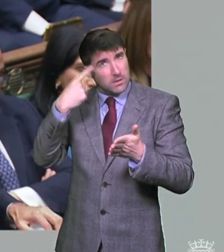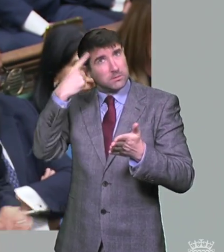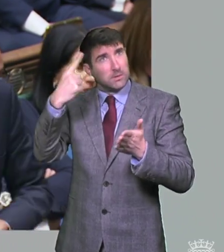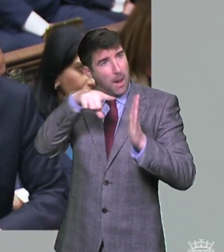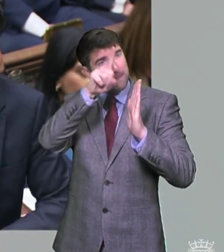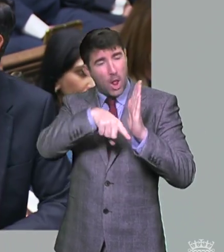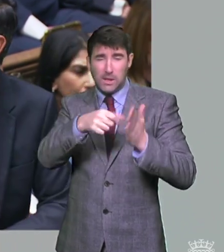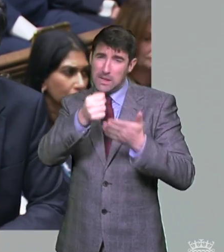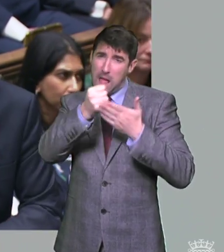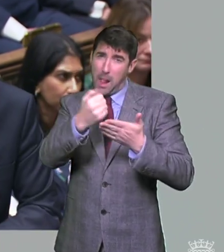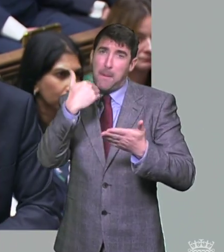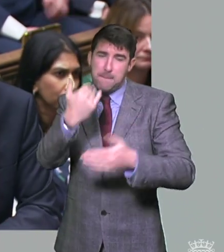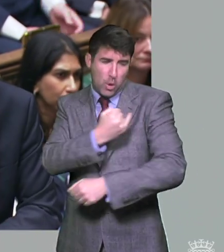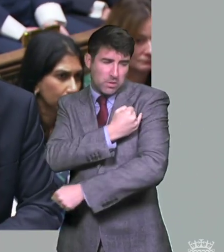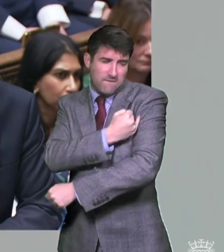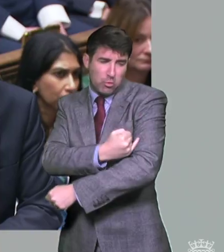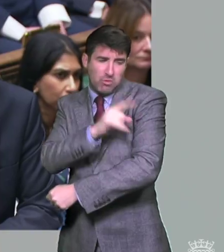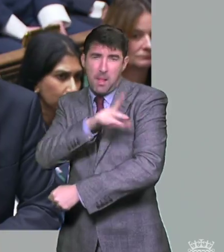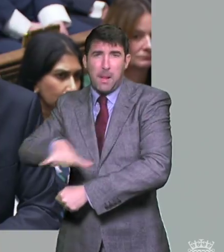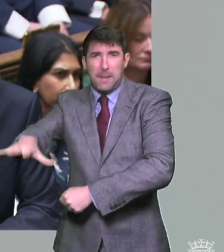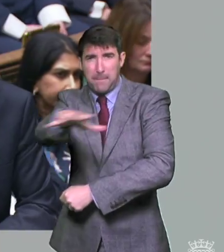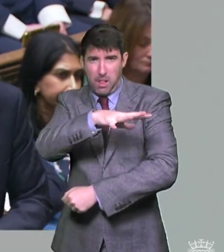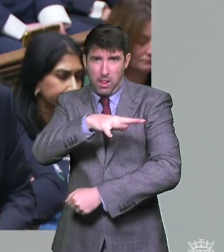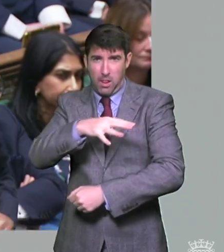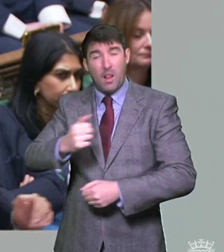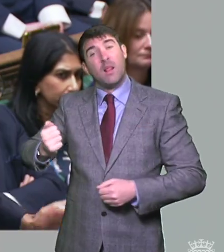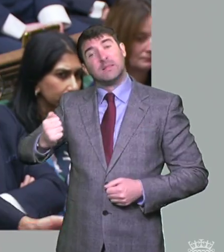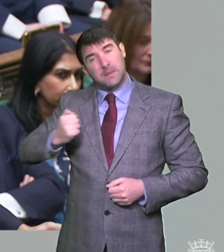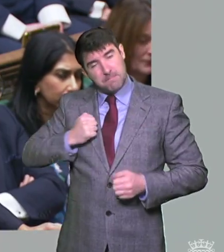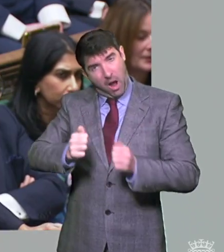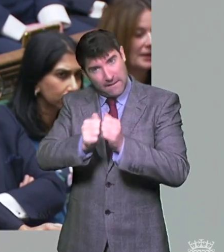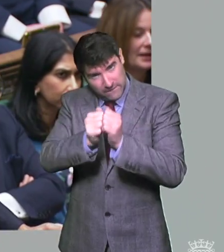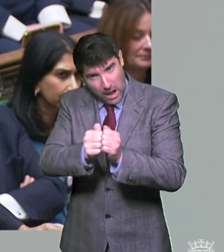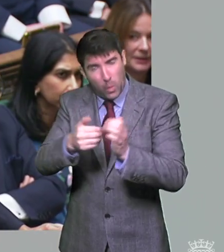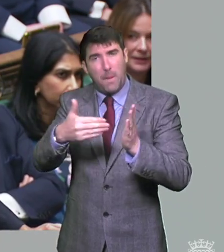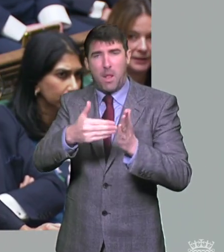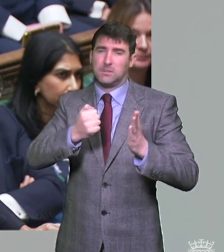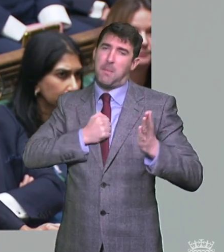That is because that was the right thing to do, and those are the values of our compassionate party.